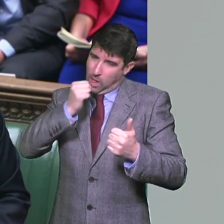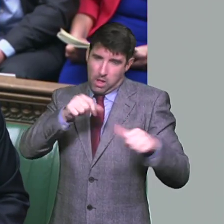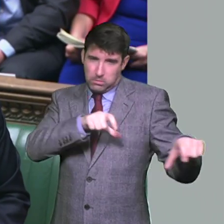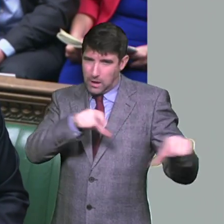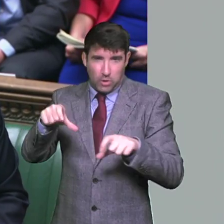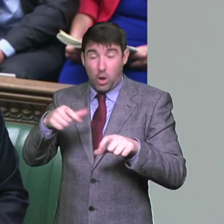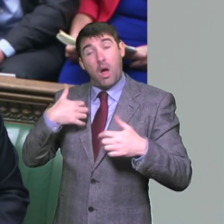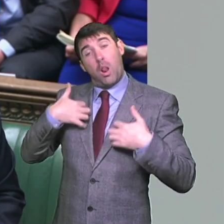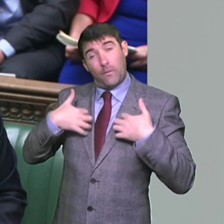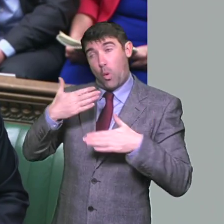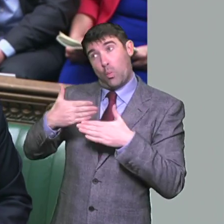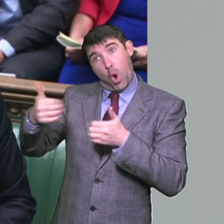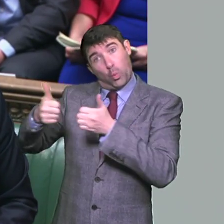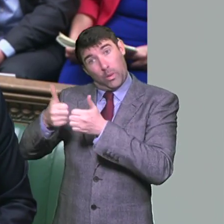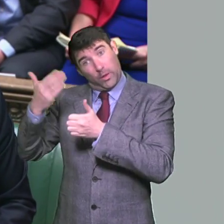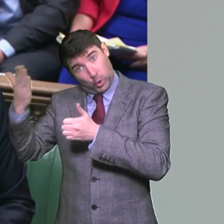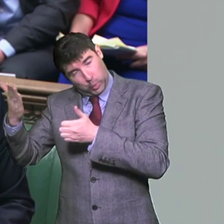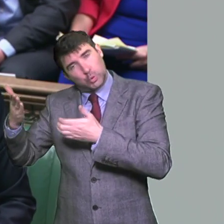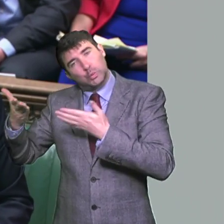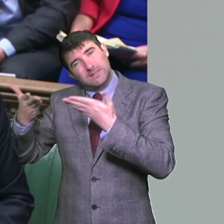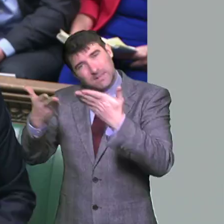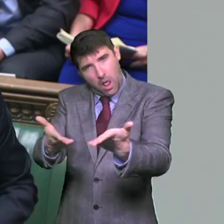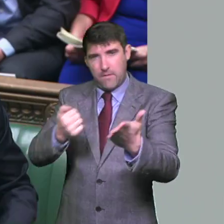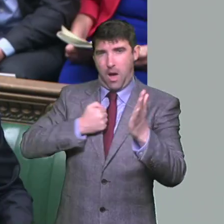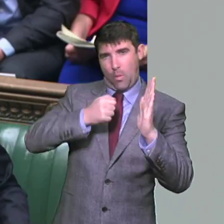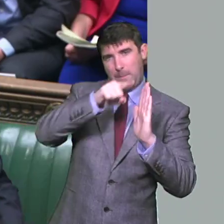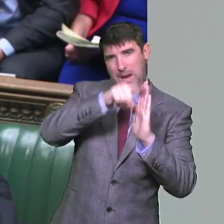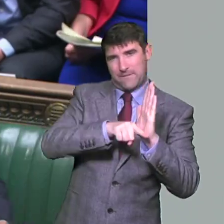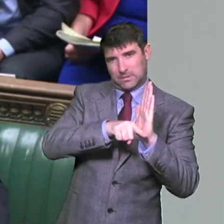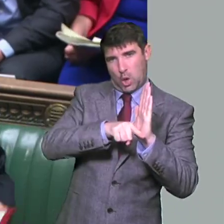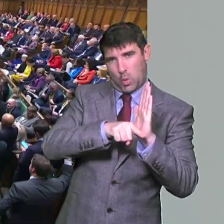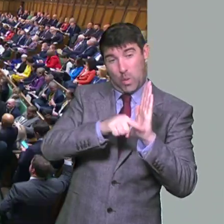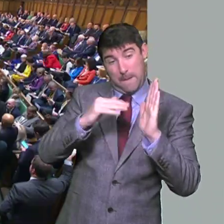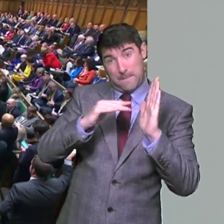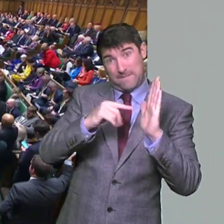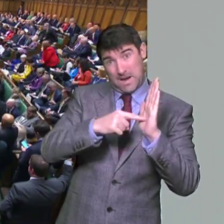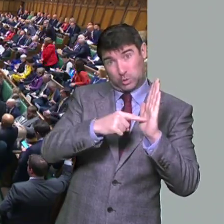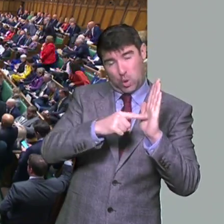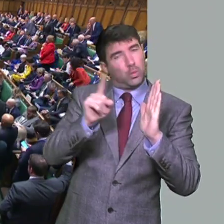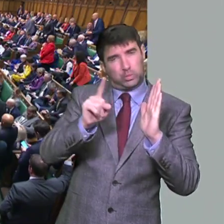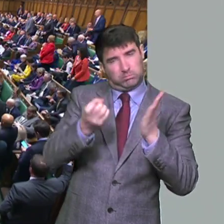I look forward to working with her to deliver what we said in our manifesto: a far stronger NHS.